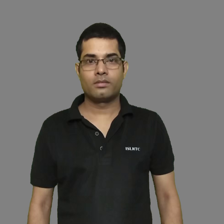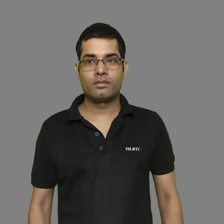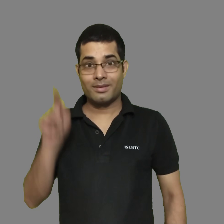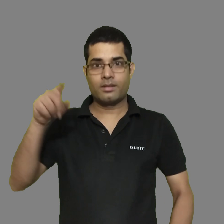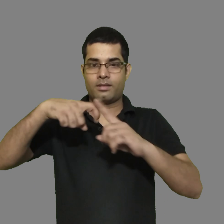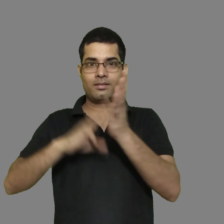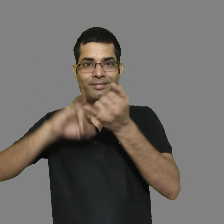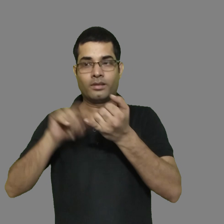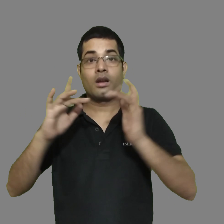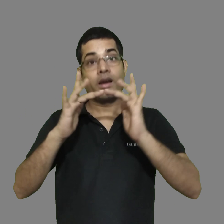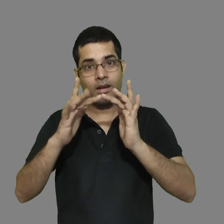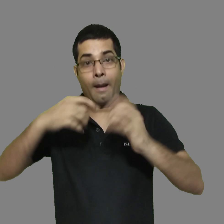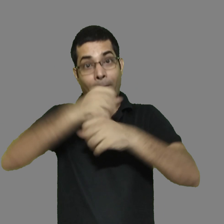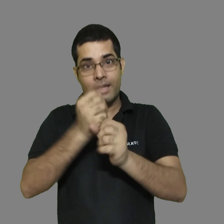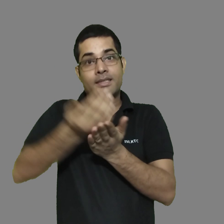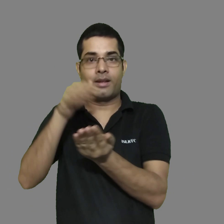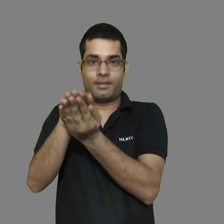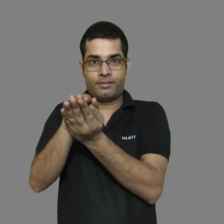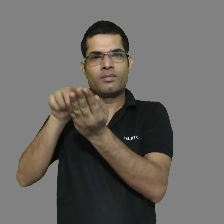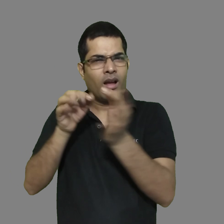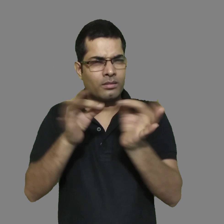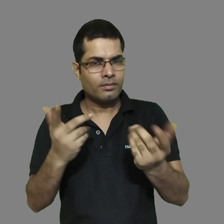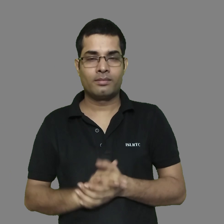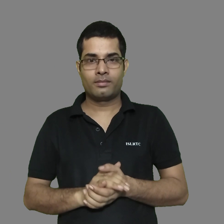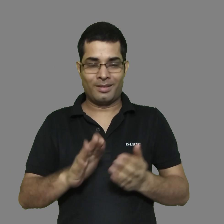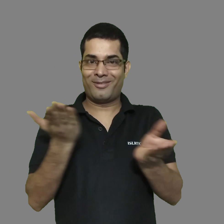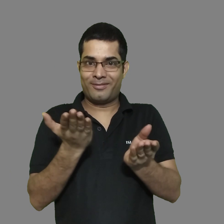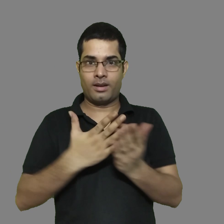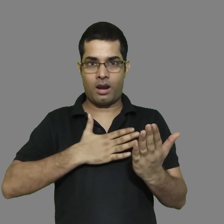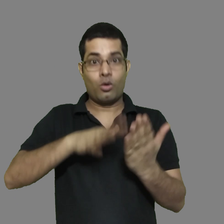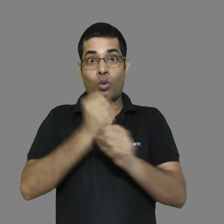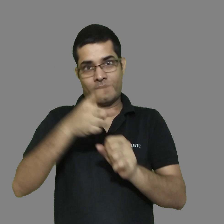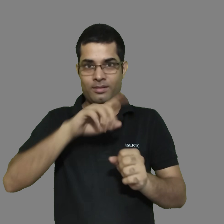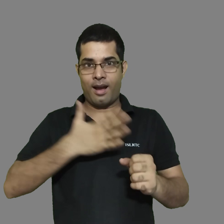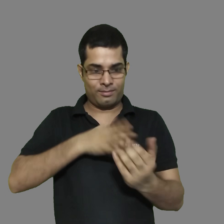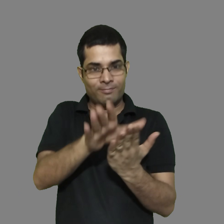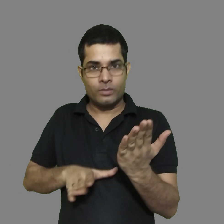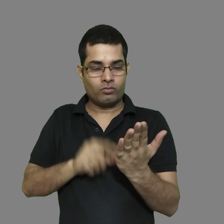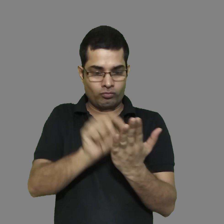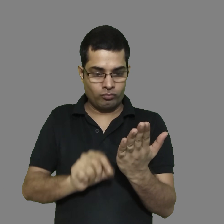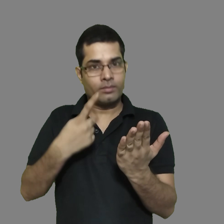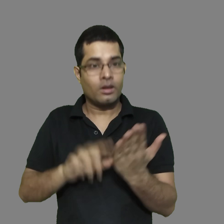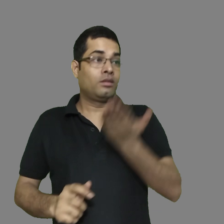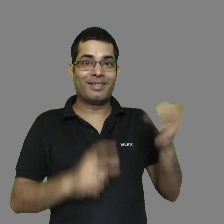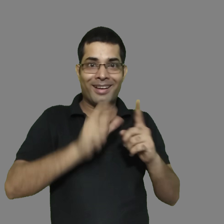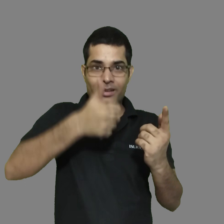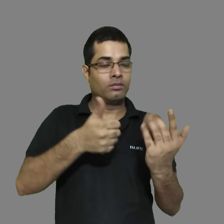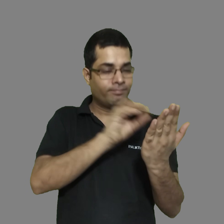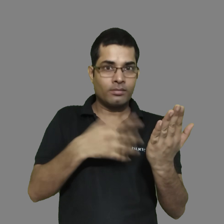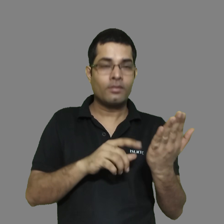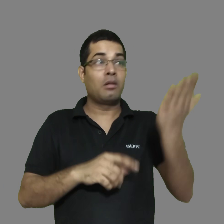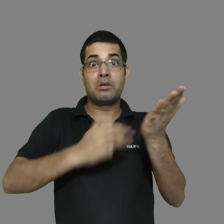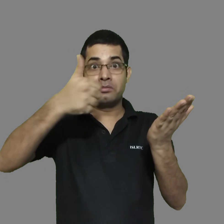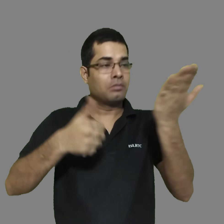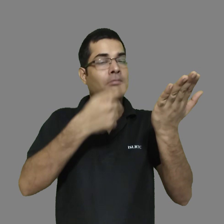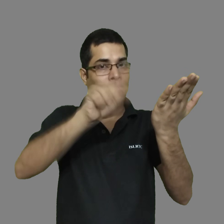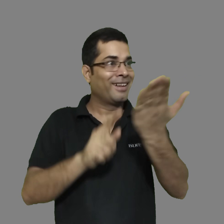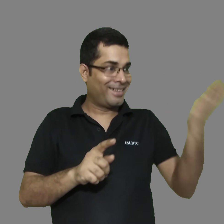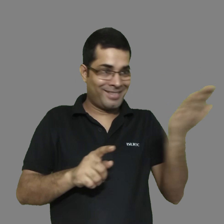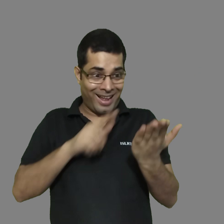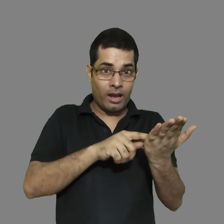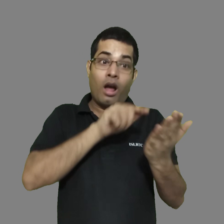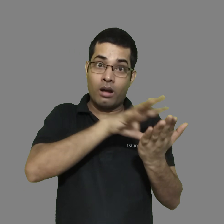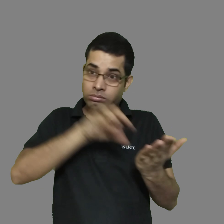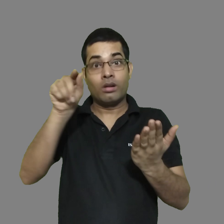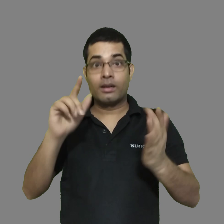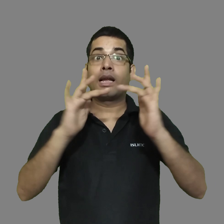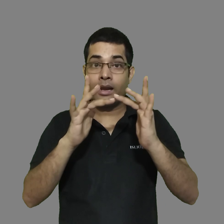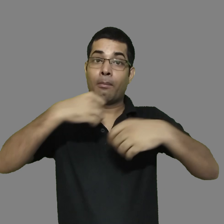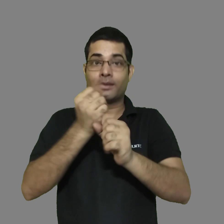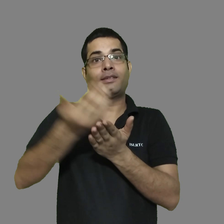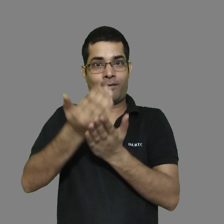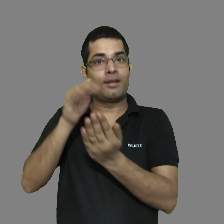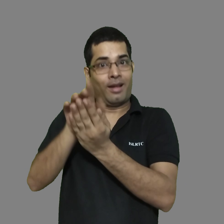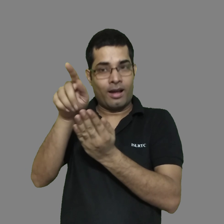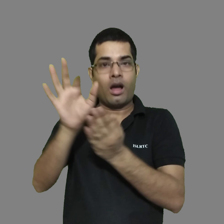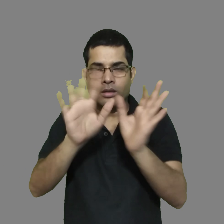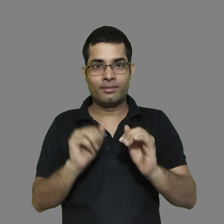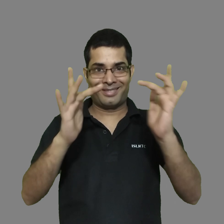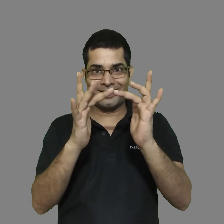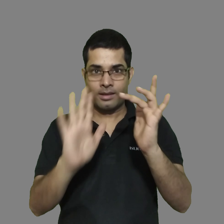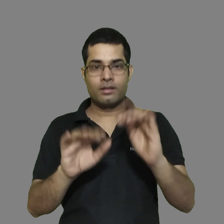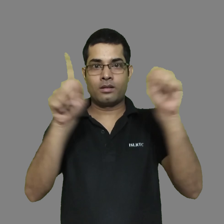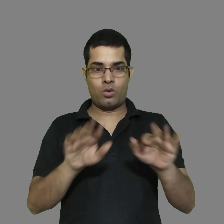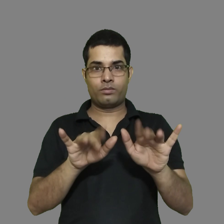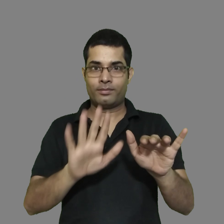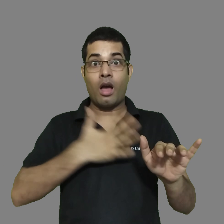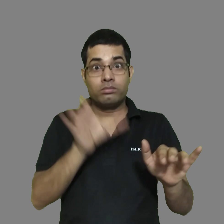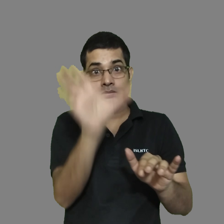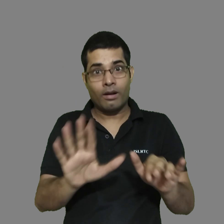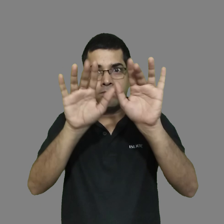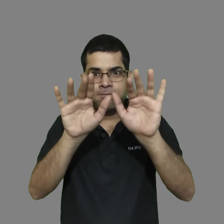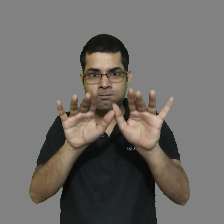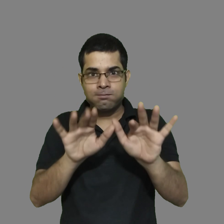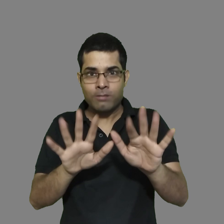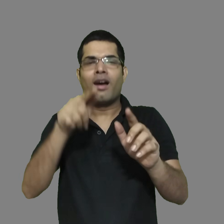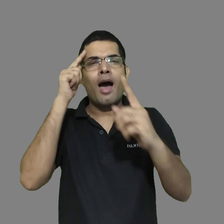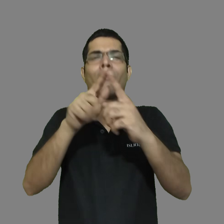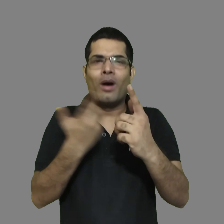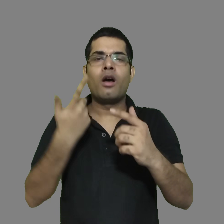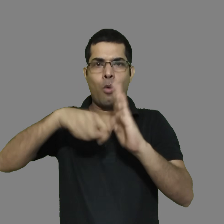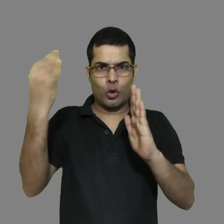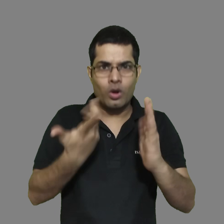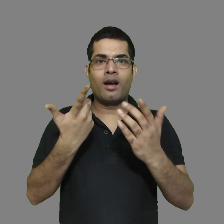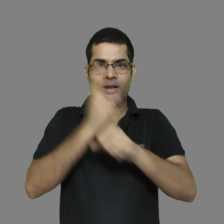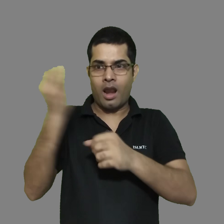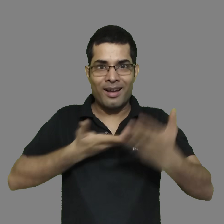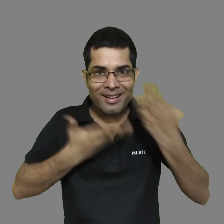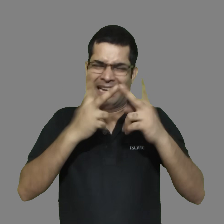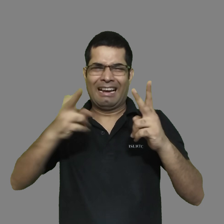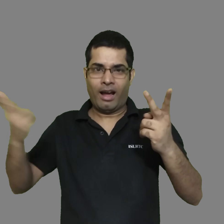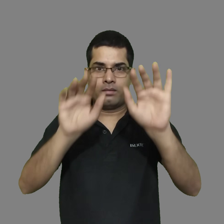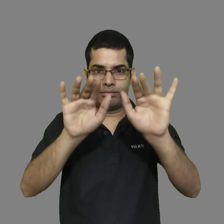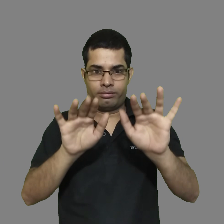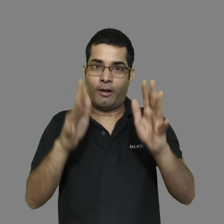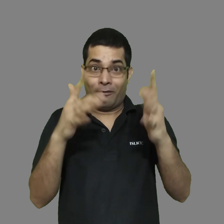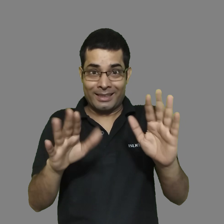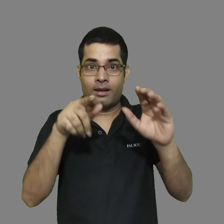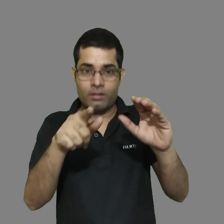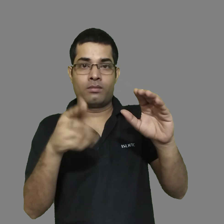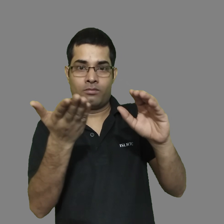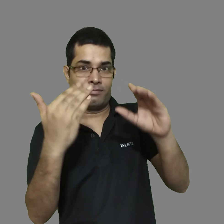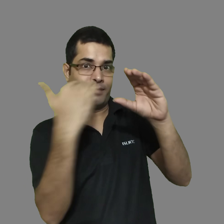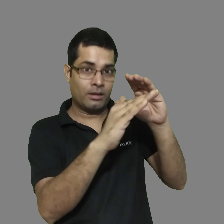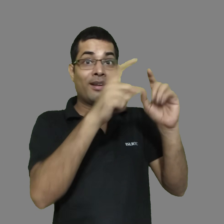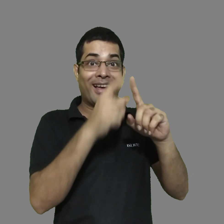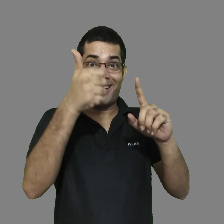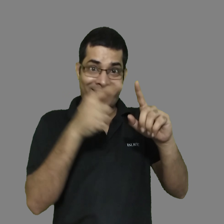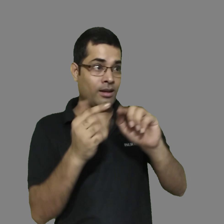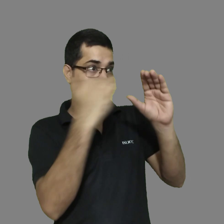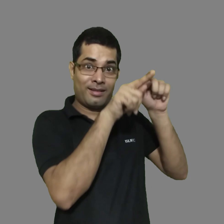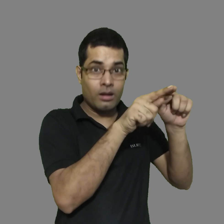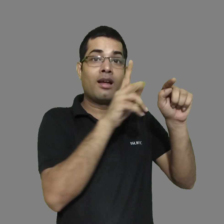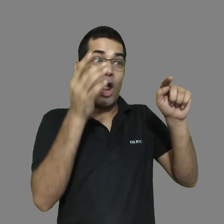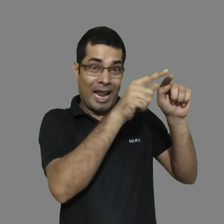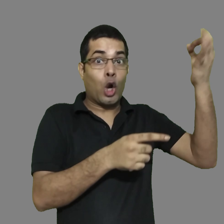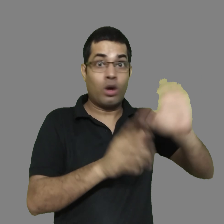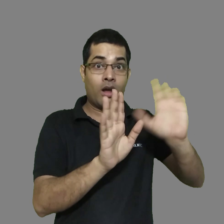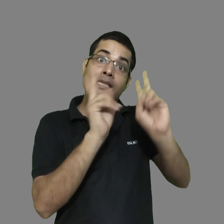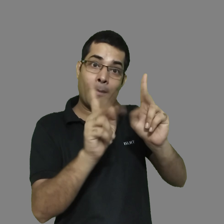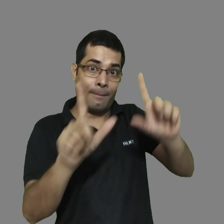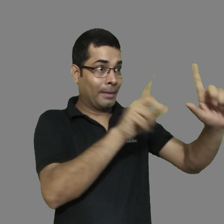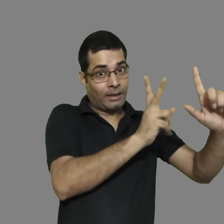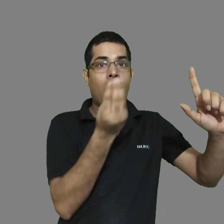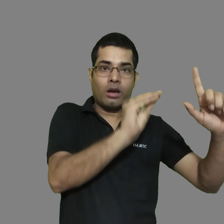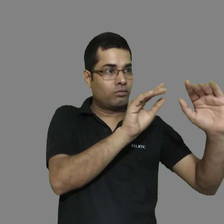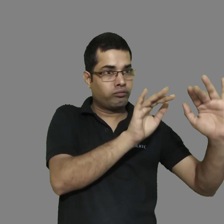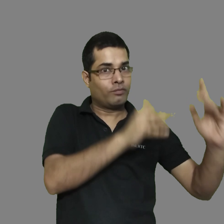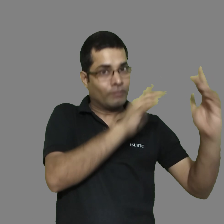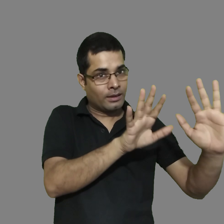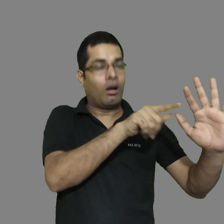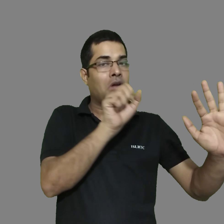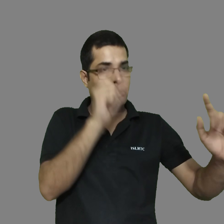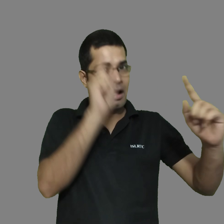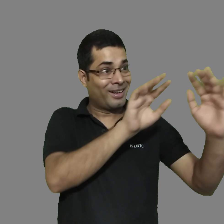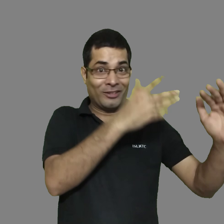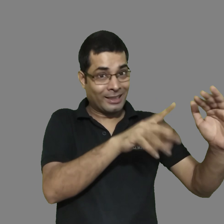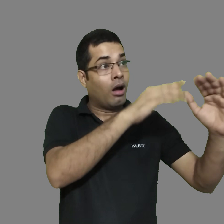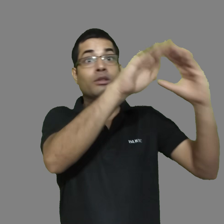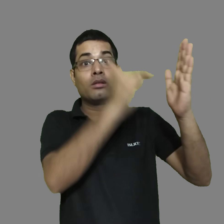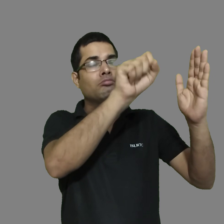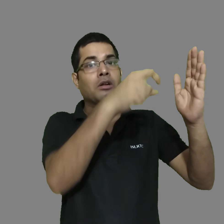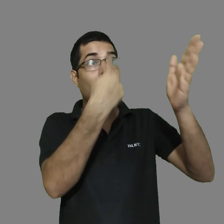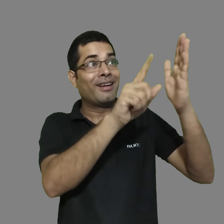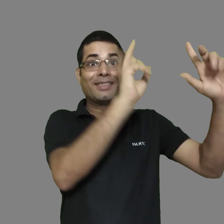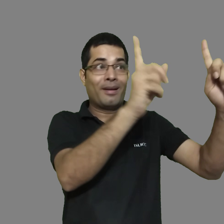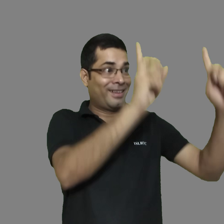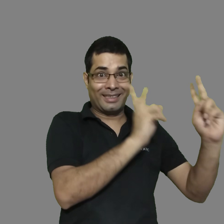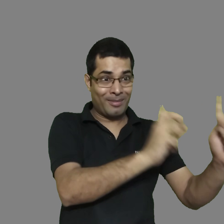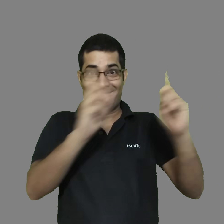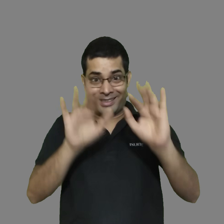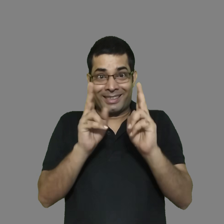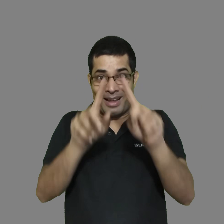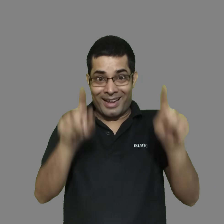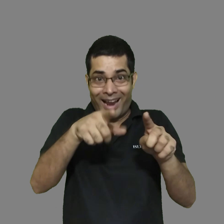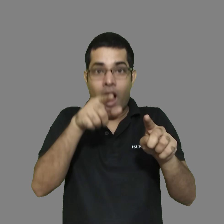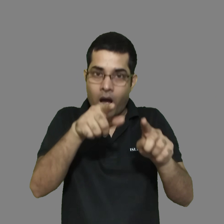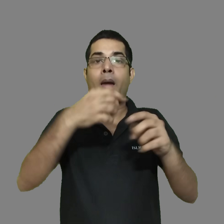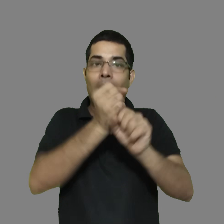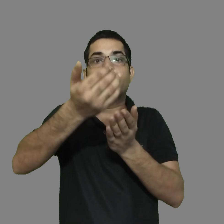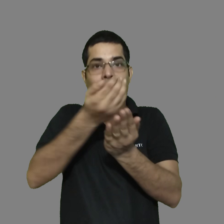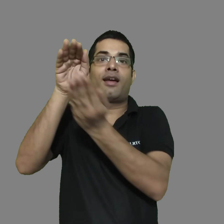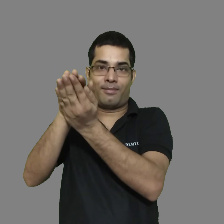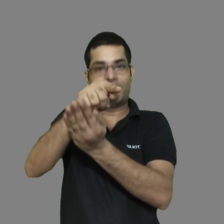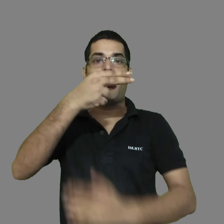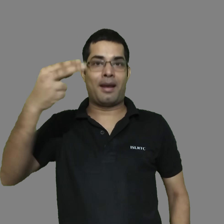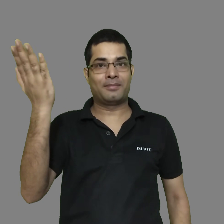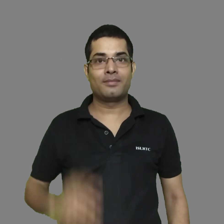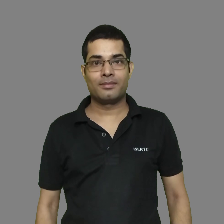Knowledge Management System